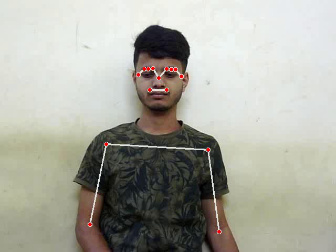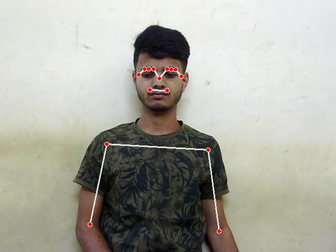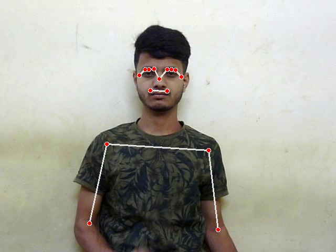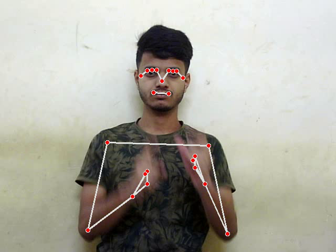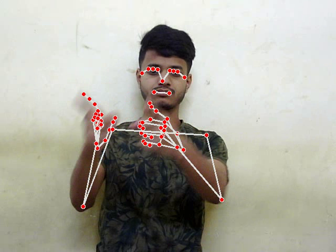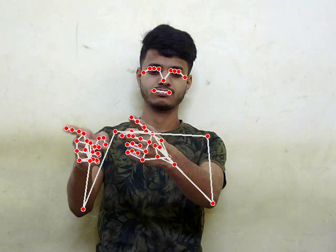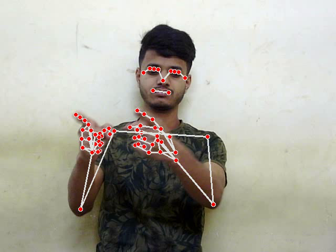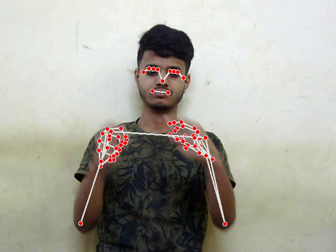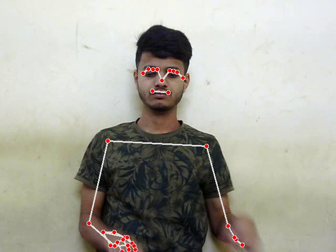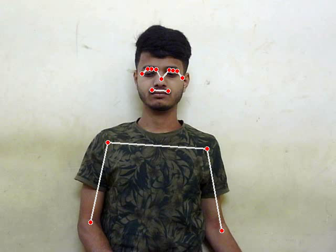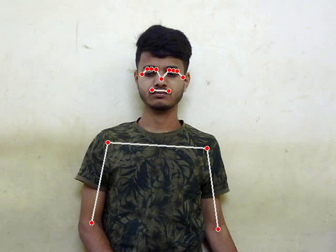go